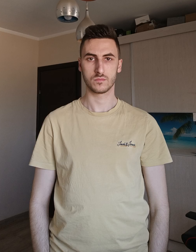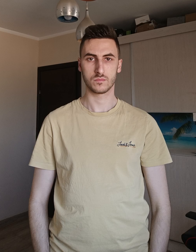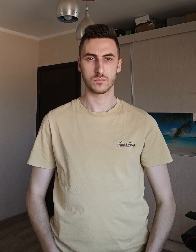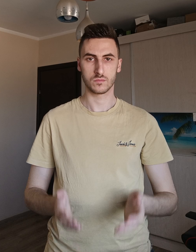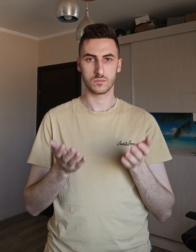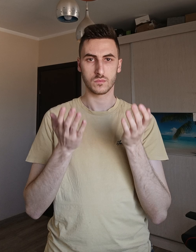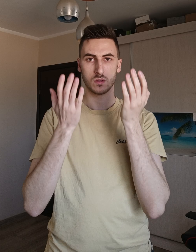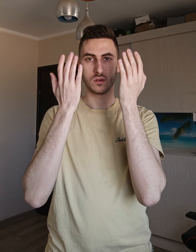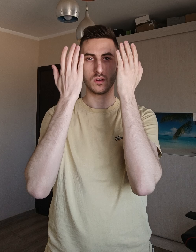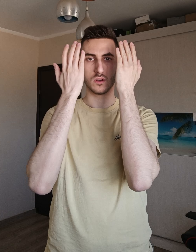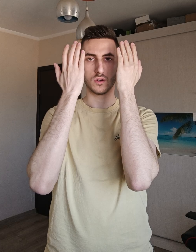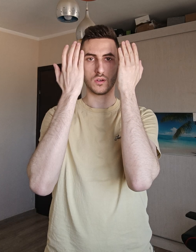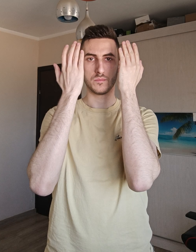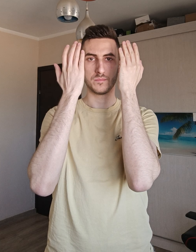לקרוא